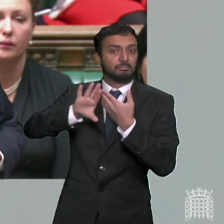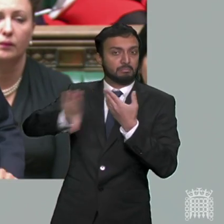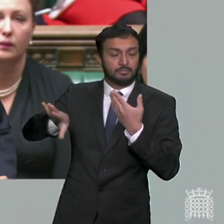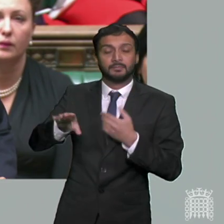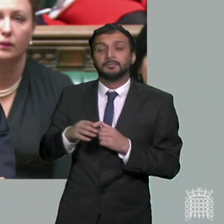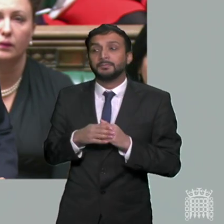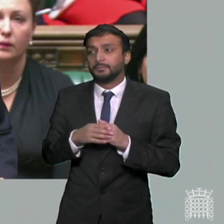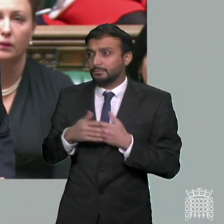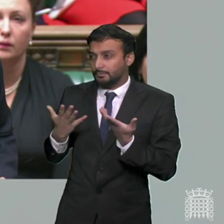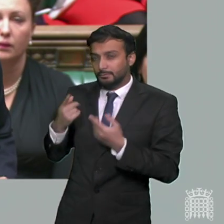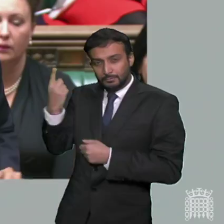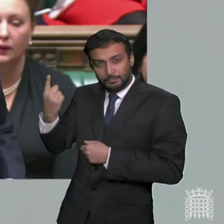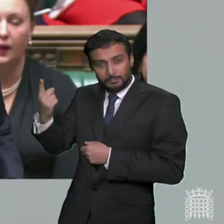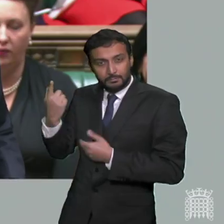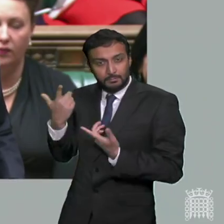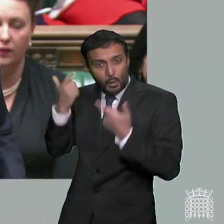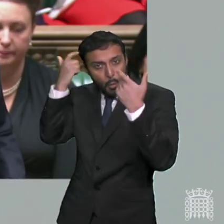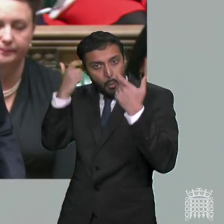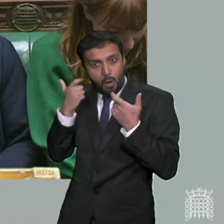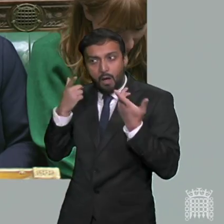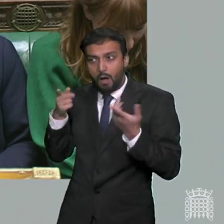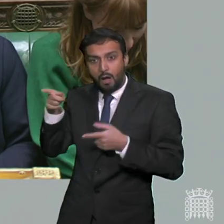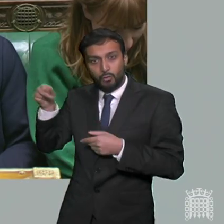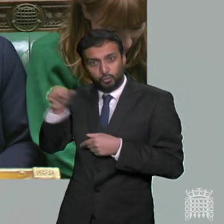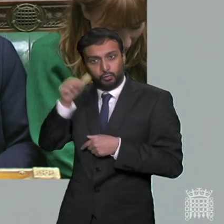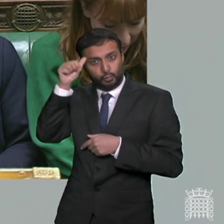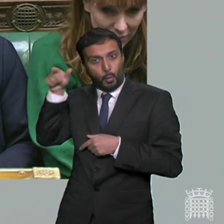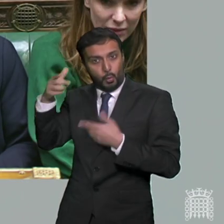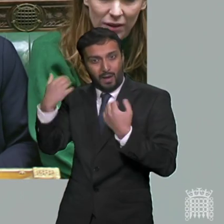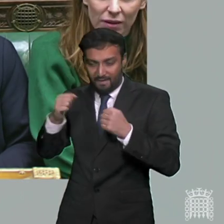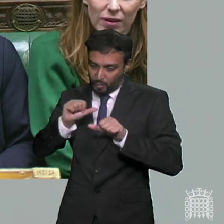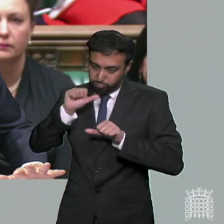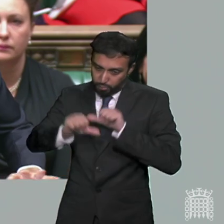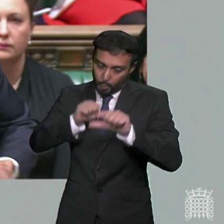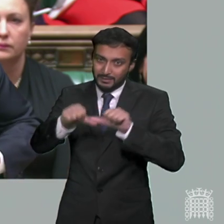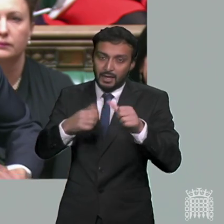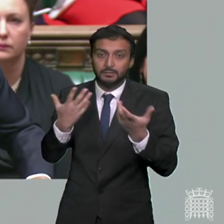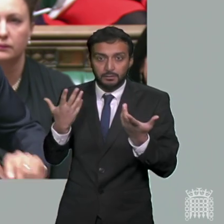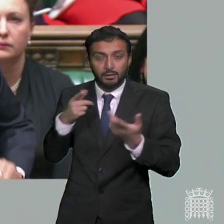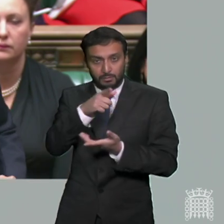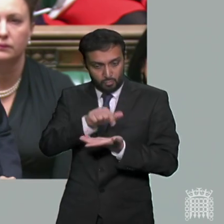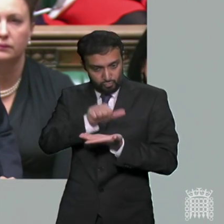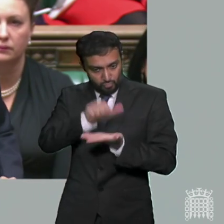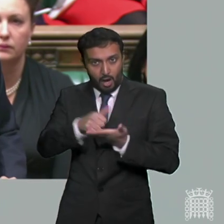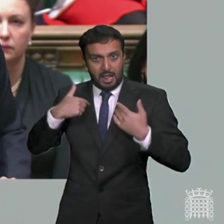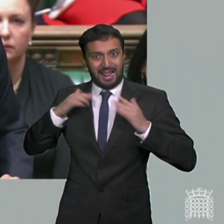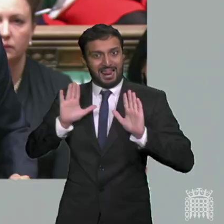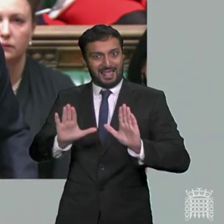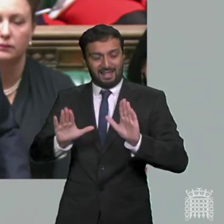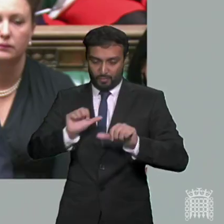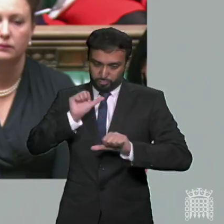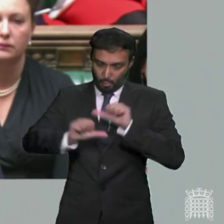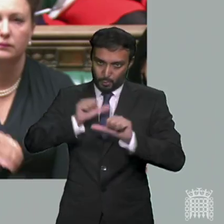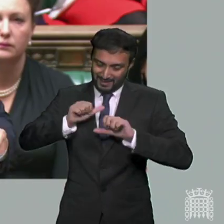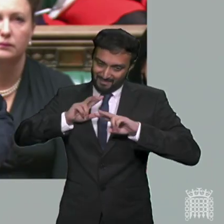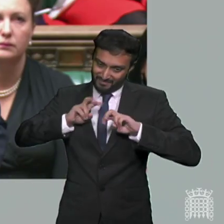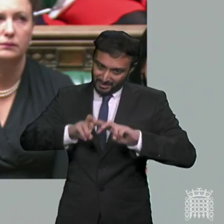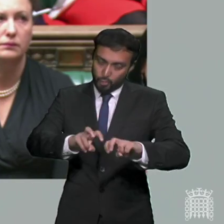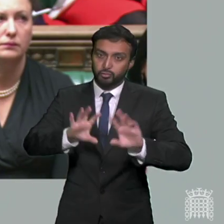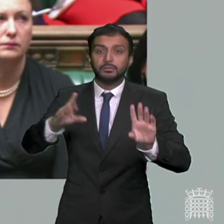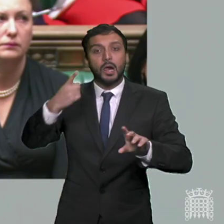The one thing that we know about the right honourable and learned Gentleman is that he is a lawyer and should know that there is a process in place.